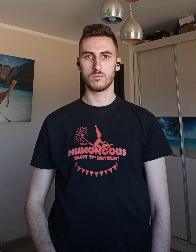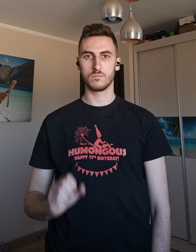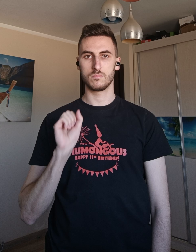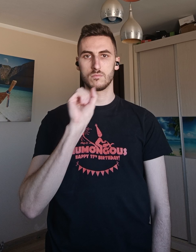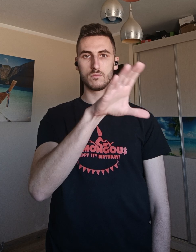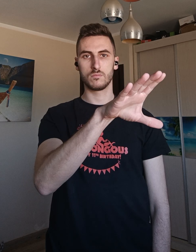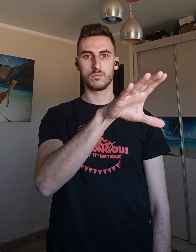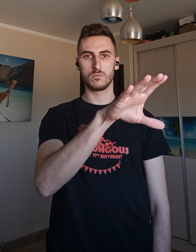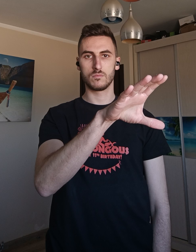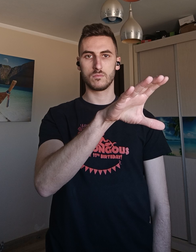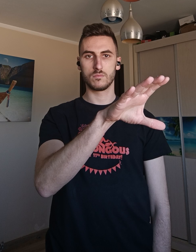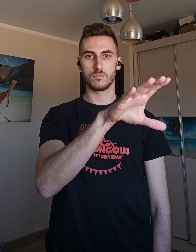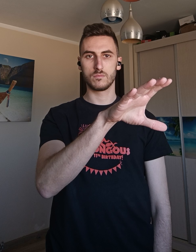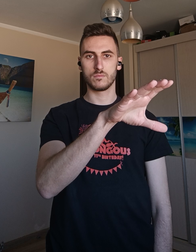לשלוח